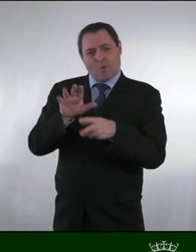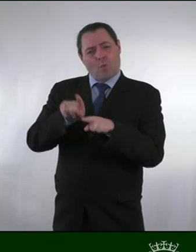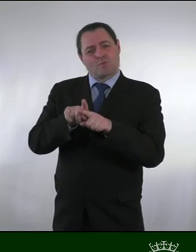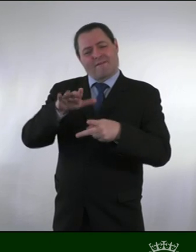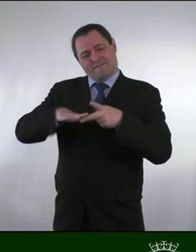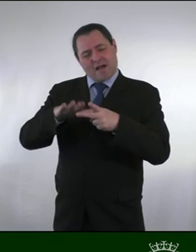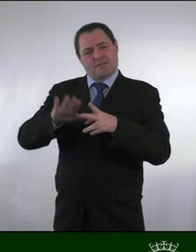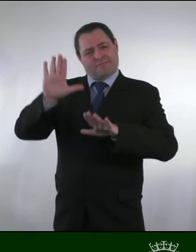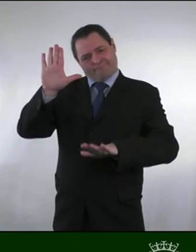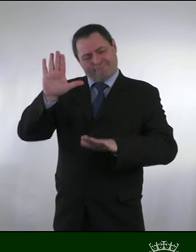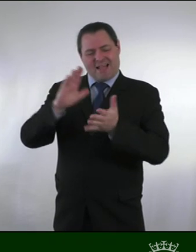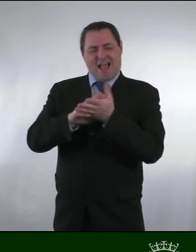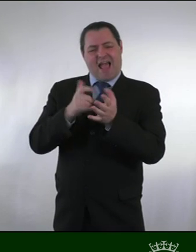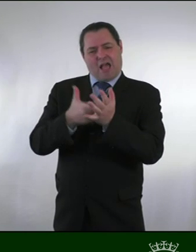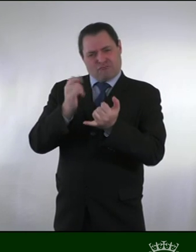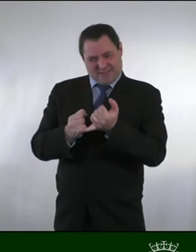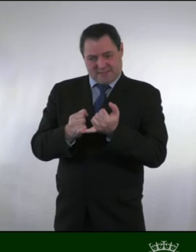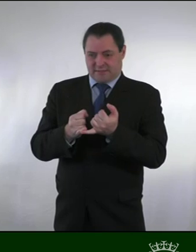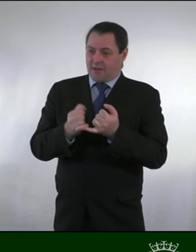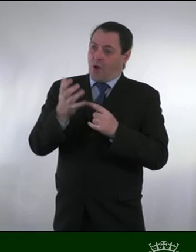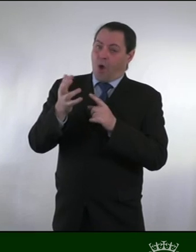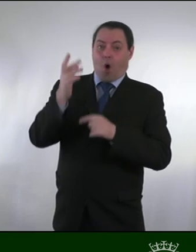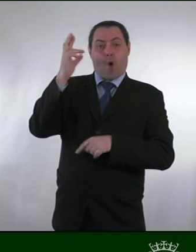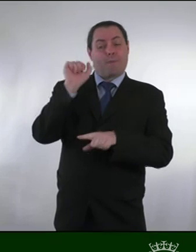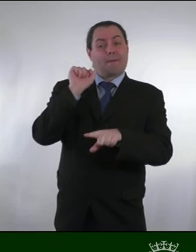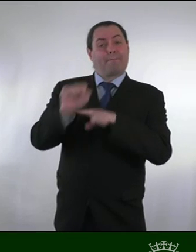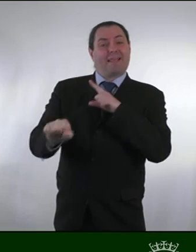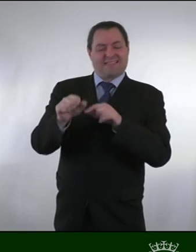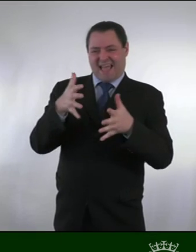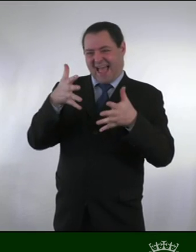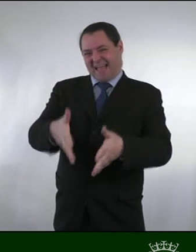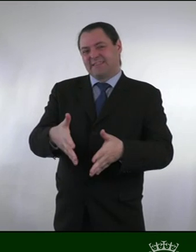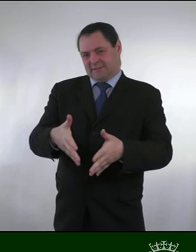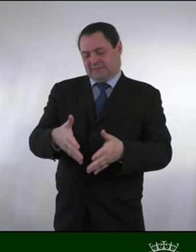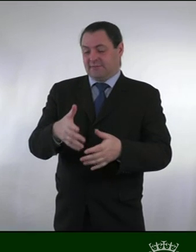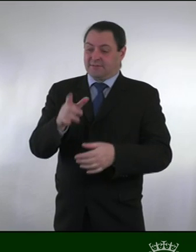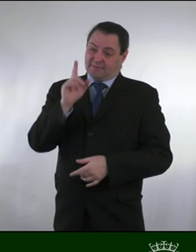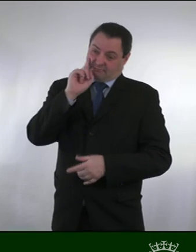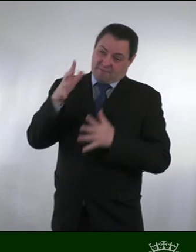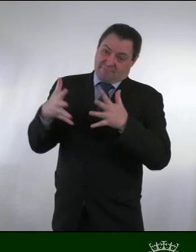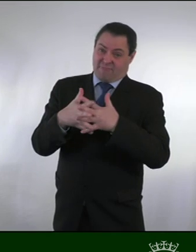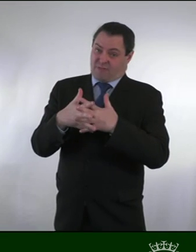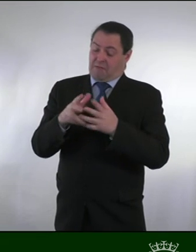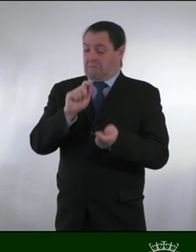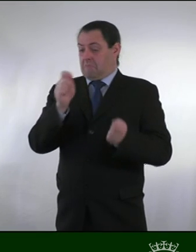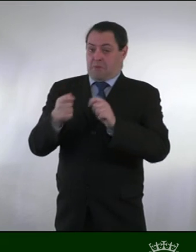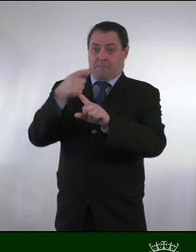This is a victory for hope over hate, and a real moment for optimism in the US and around the world.